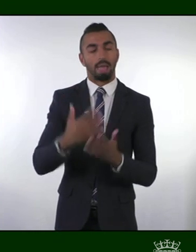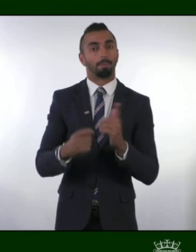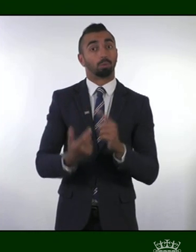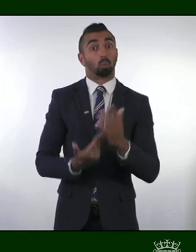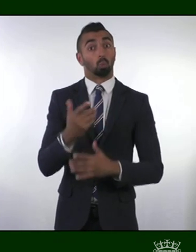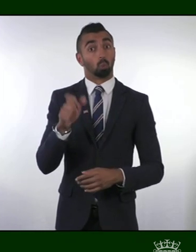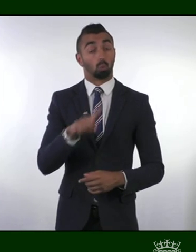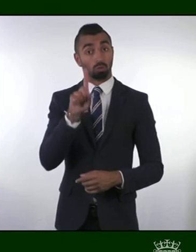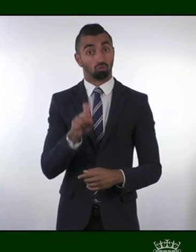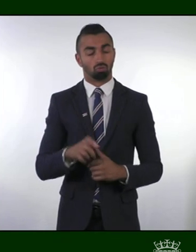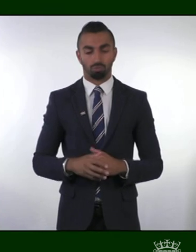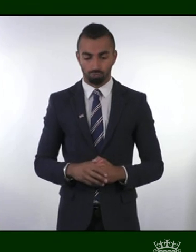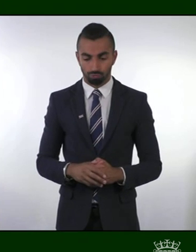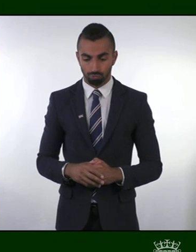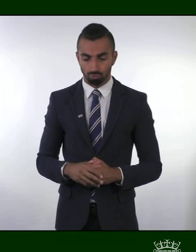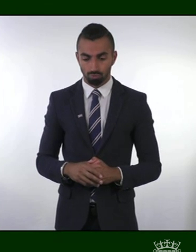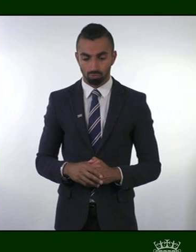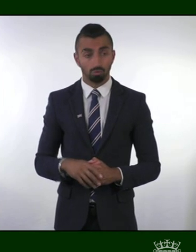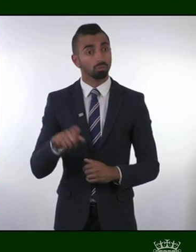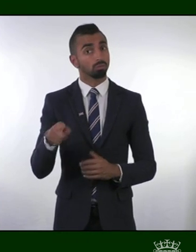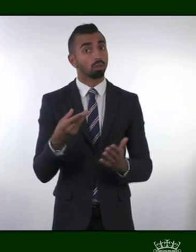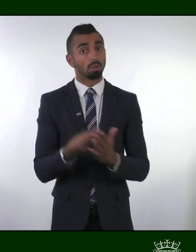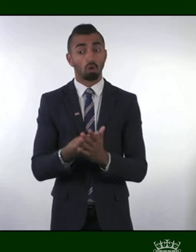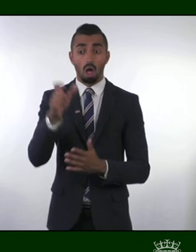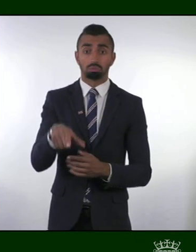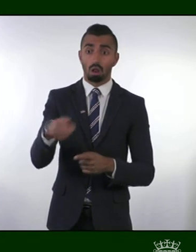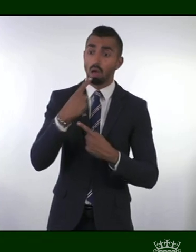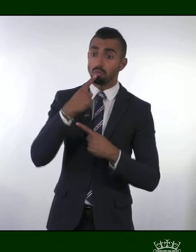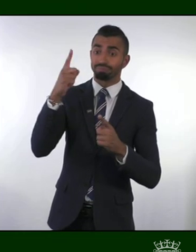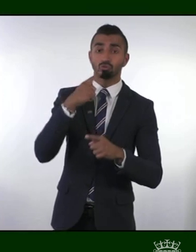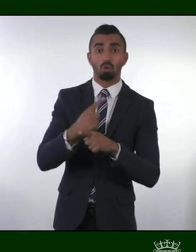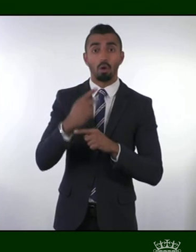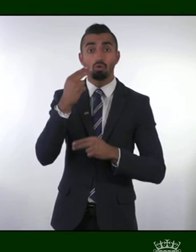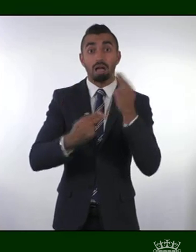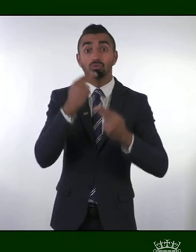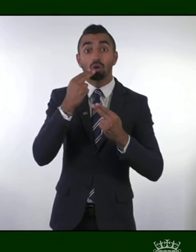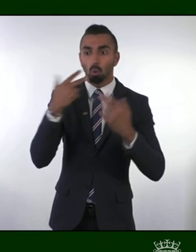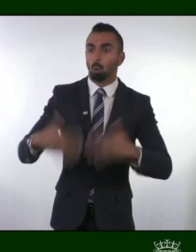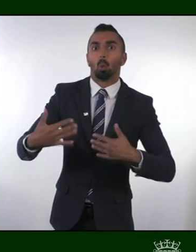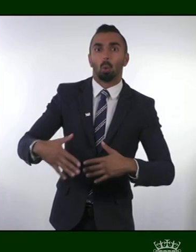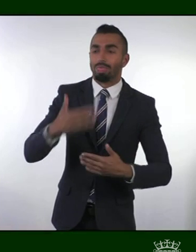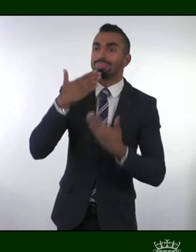May I suggest that this should be, “Eat out, to help out, to work out”, for which we need our gyms open again?